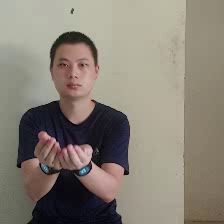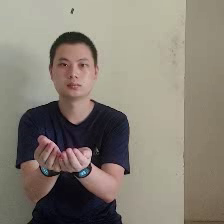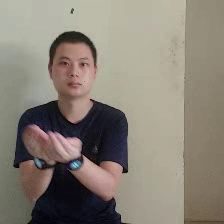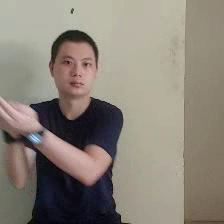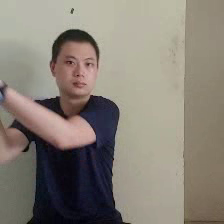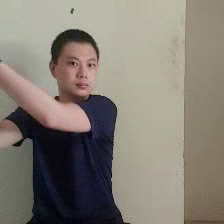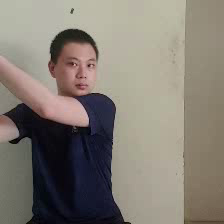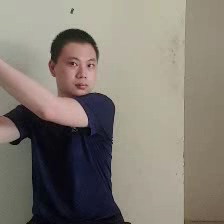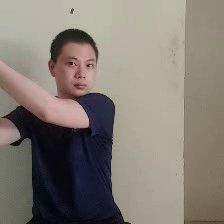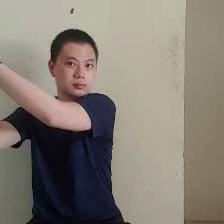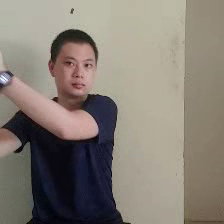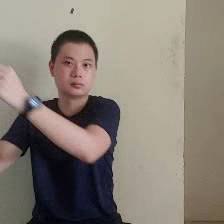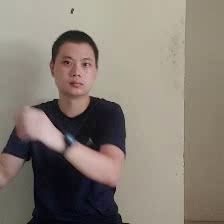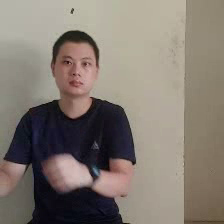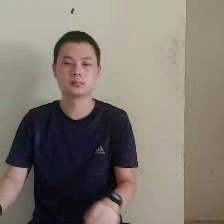Biếu tặng